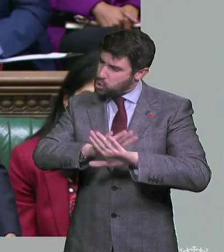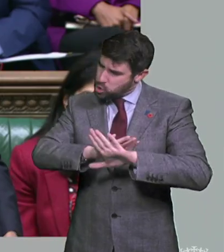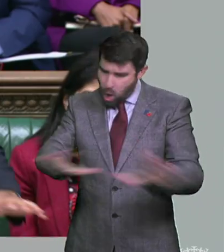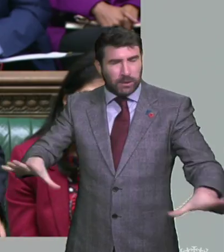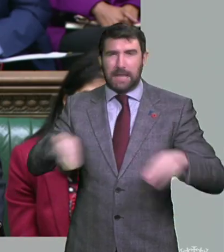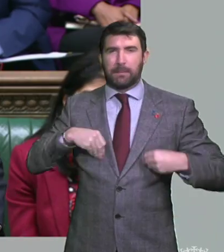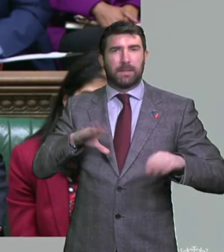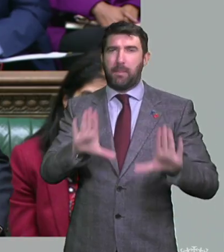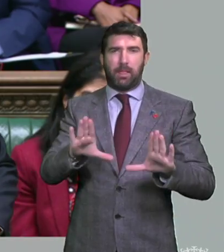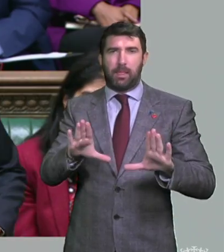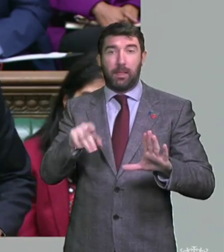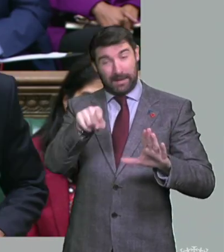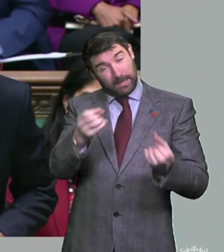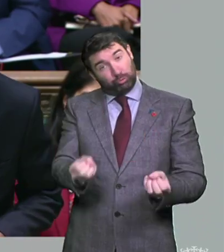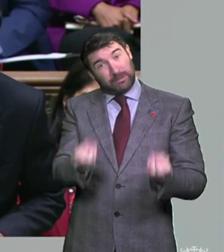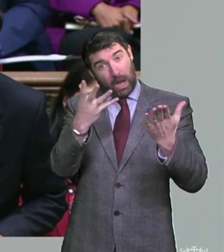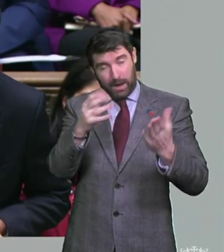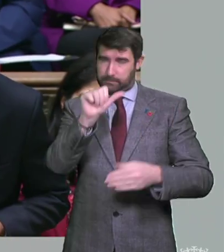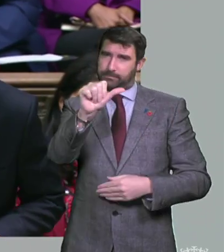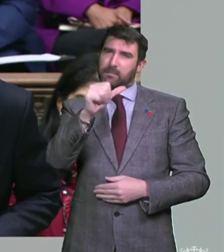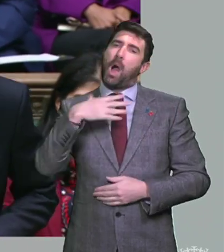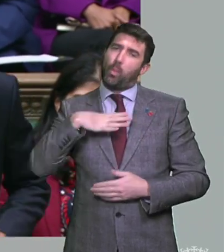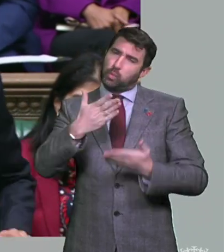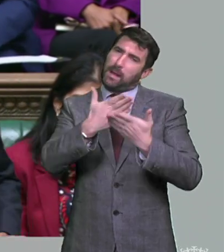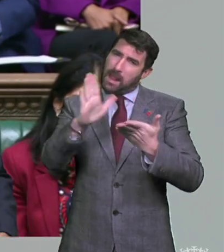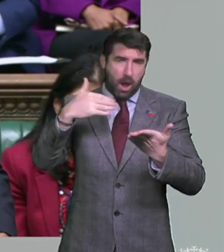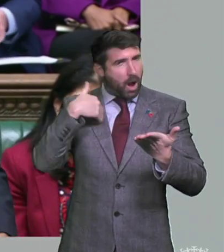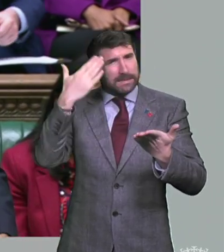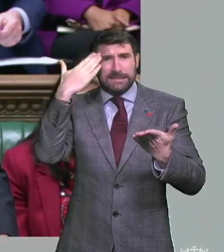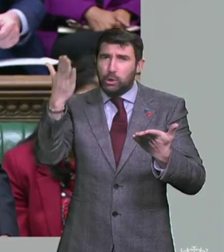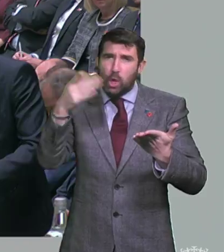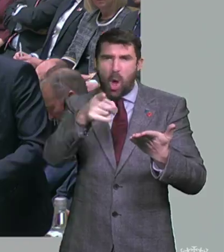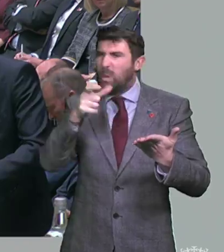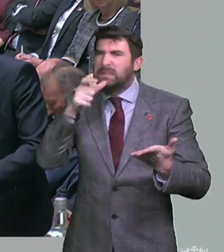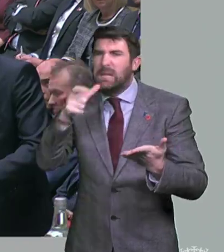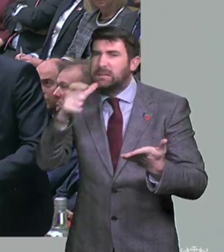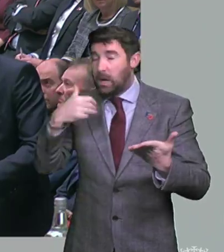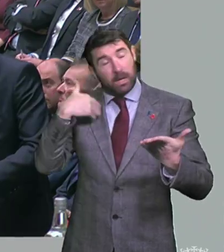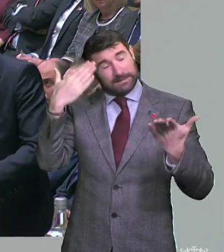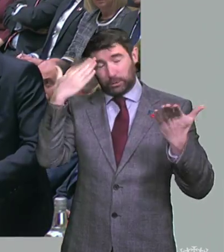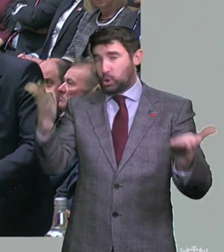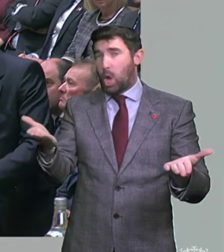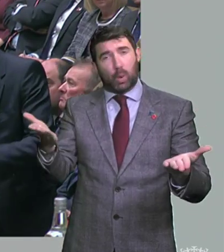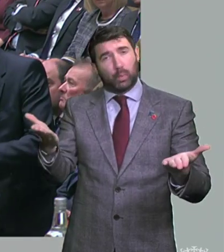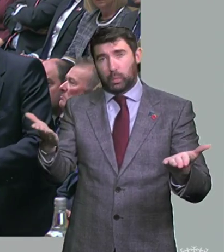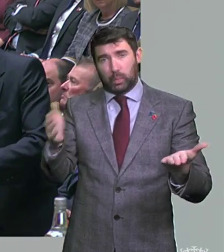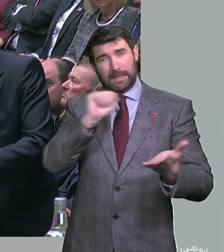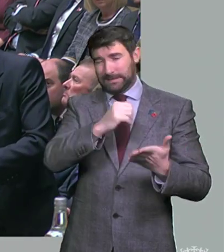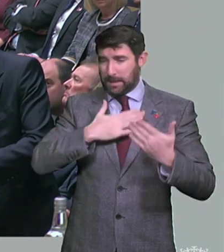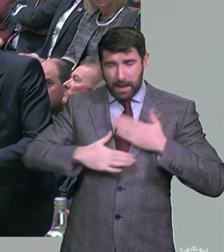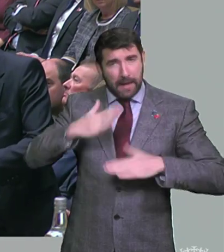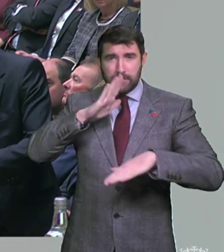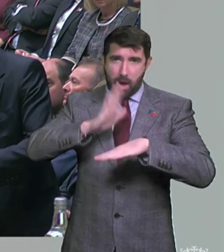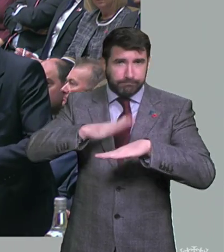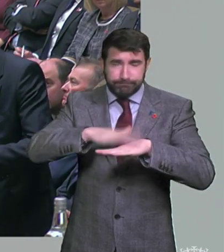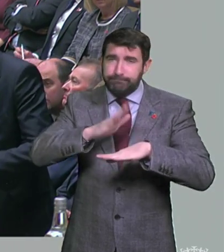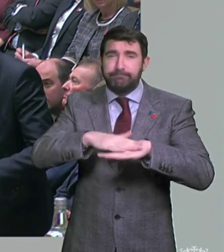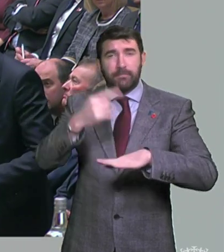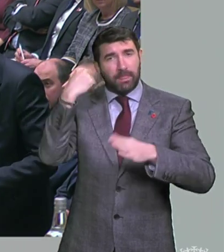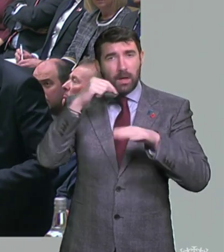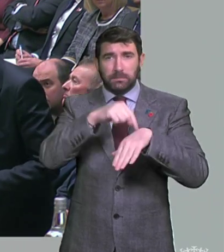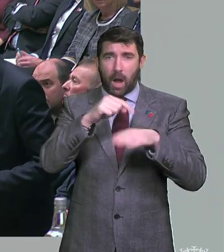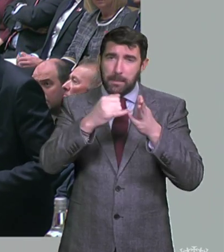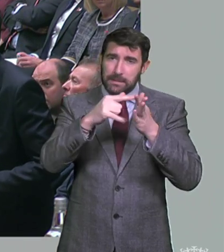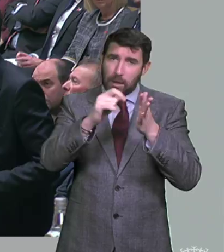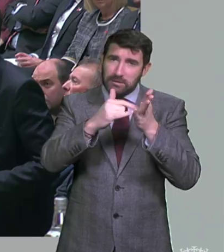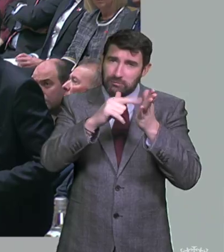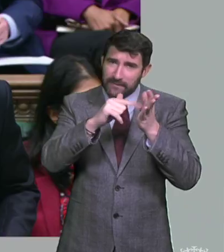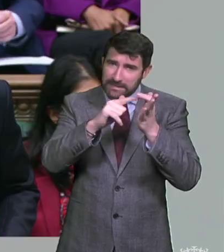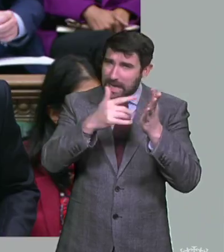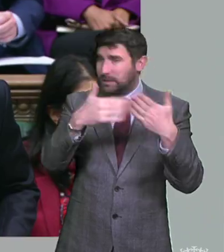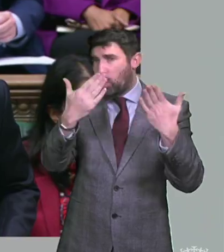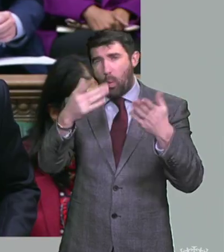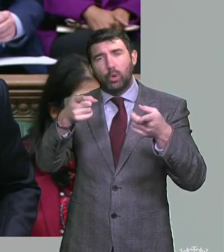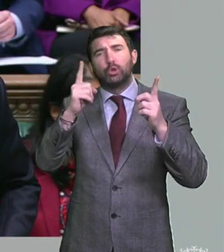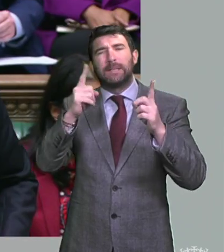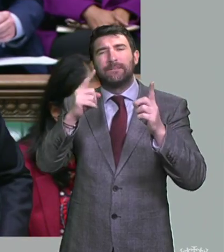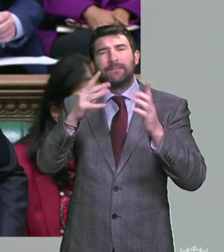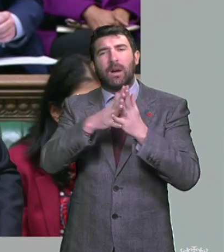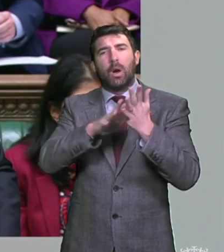For the record, I did not know about any of the specific concerns relating to his conduct as Secretary of State or as Chief Whip, which date back some years.